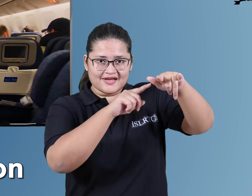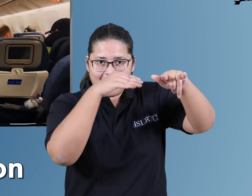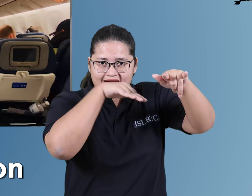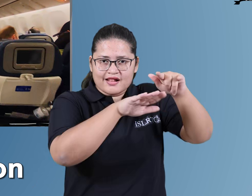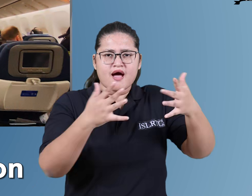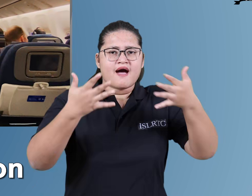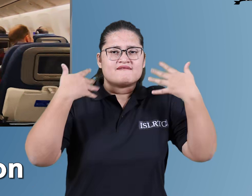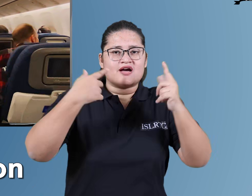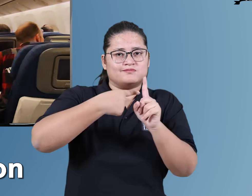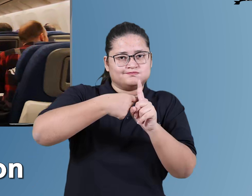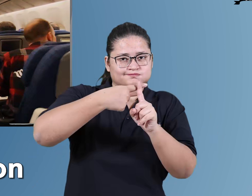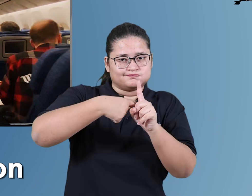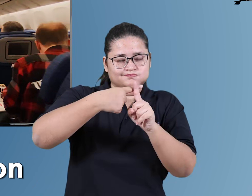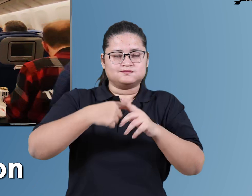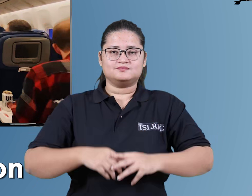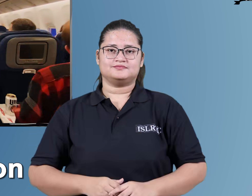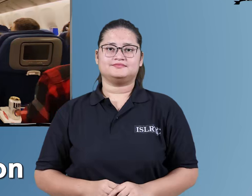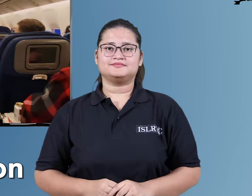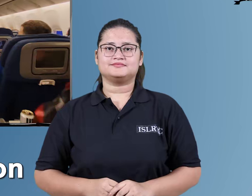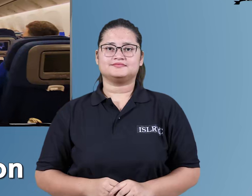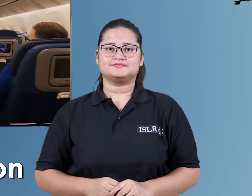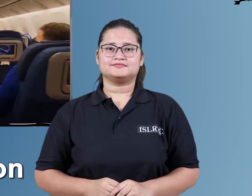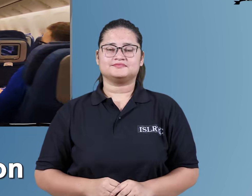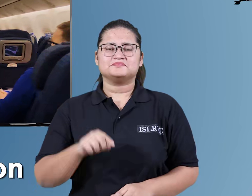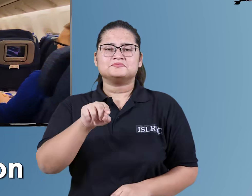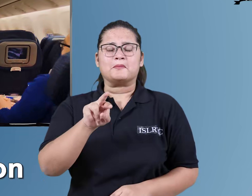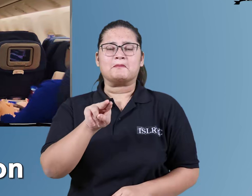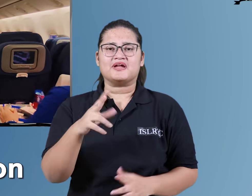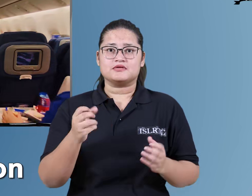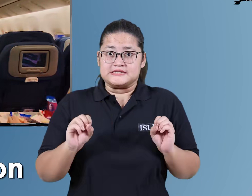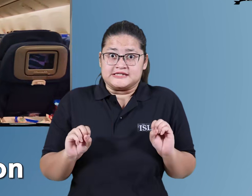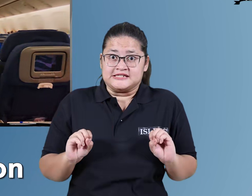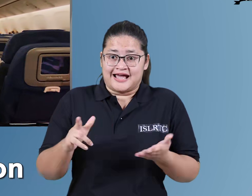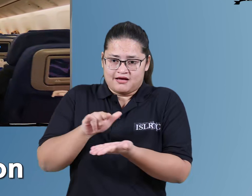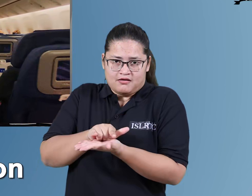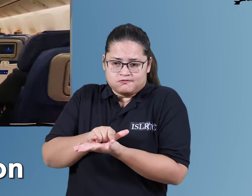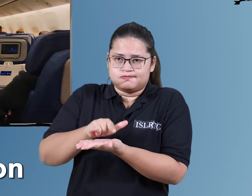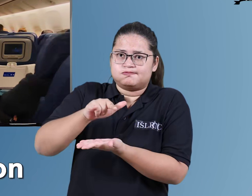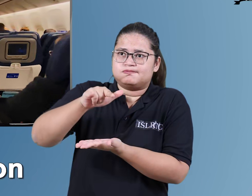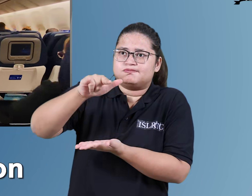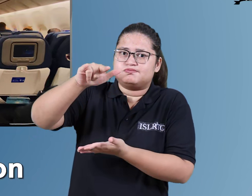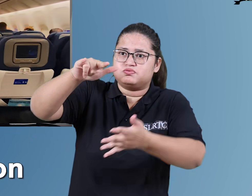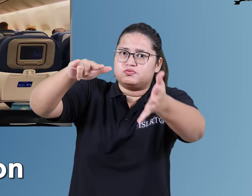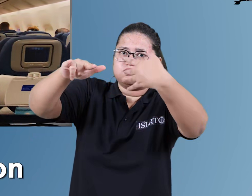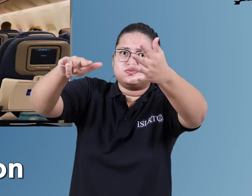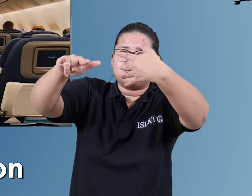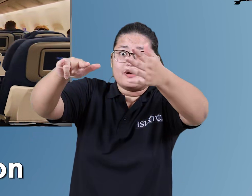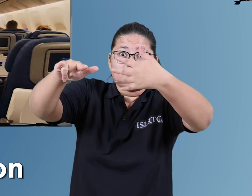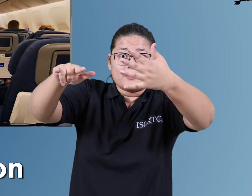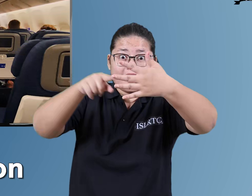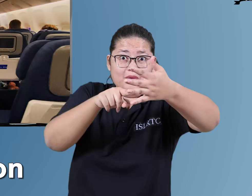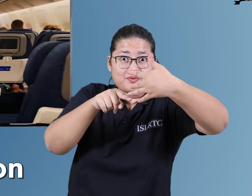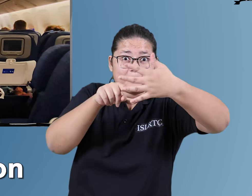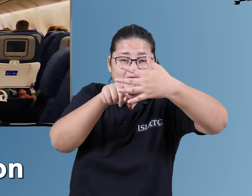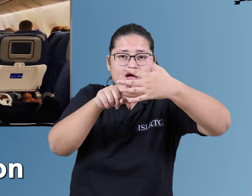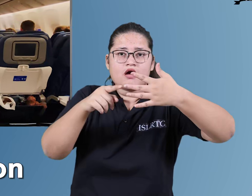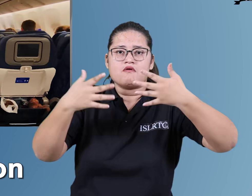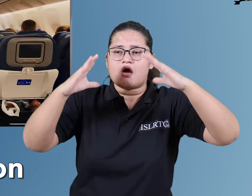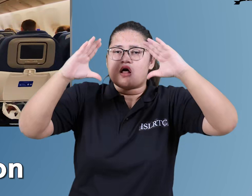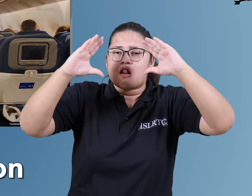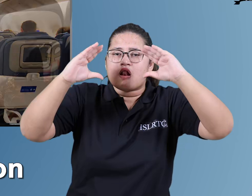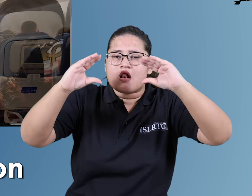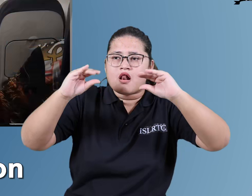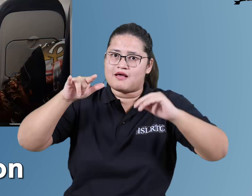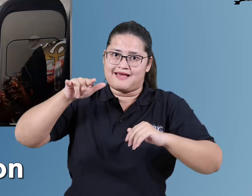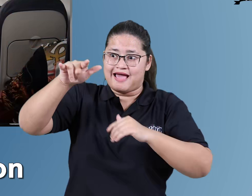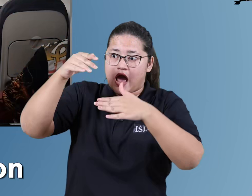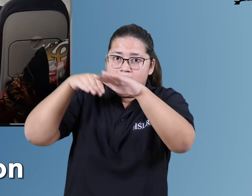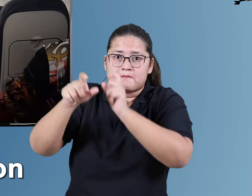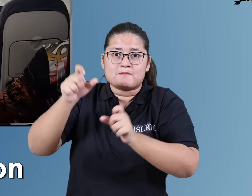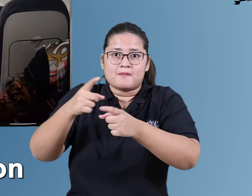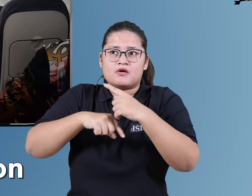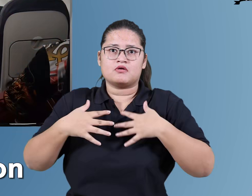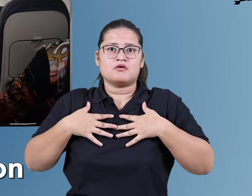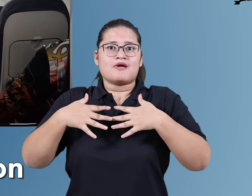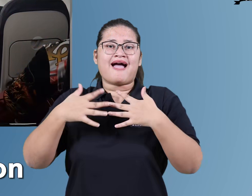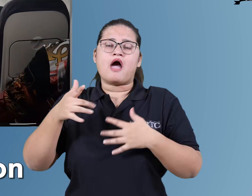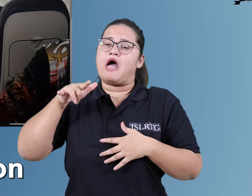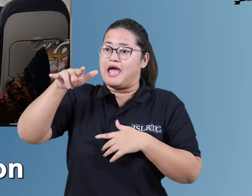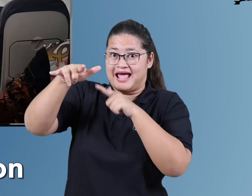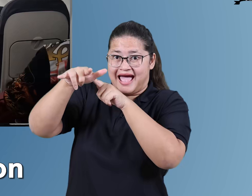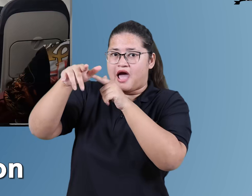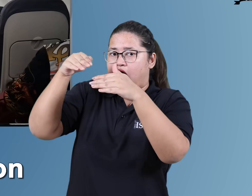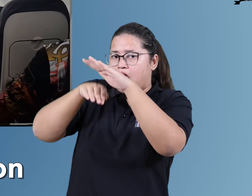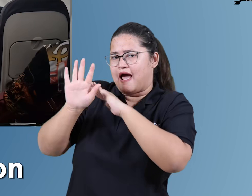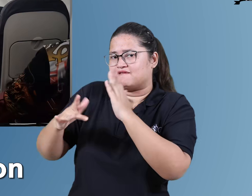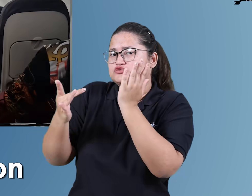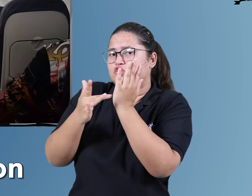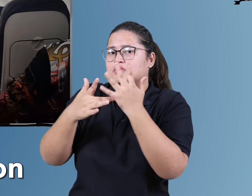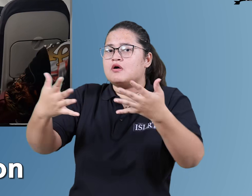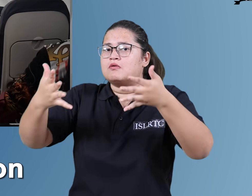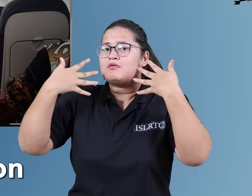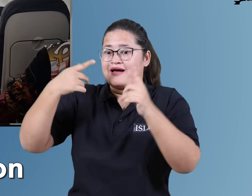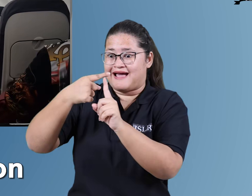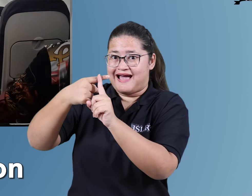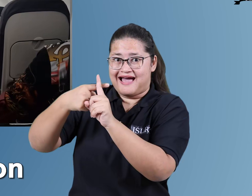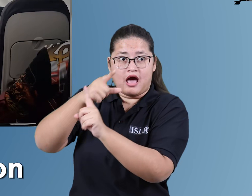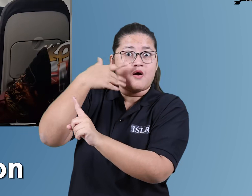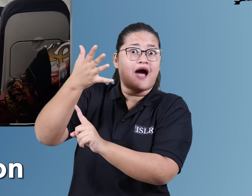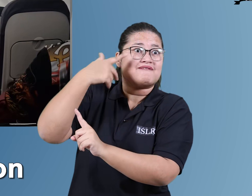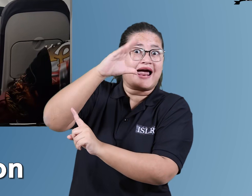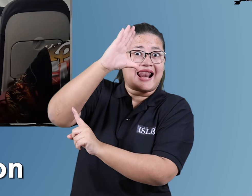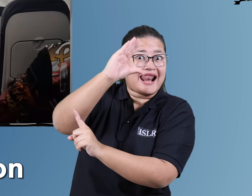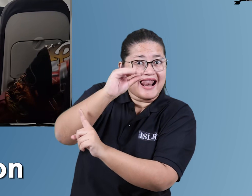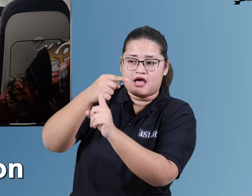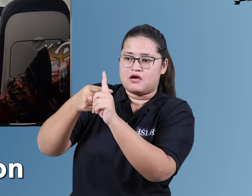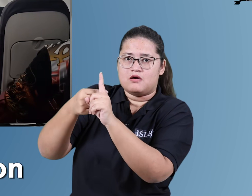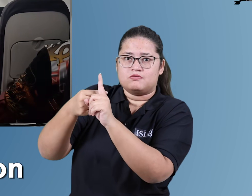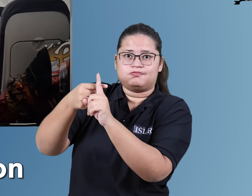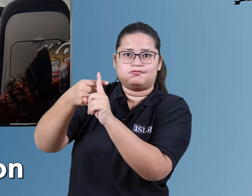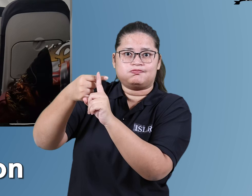Cabin Pressurization The process of maintaining a stable and safe air level, inside the cabin of an aircraft.